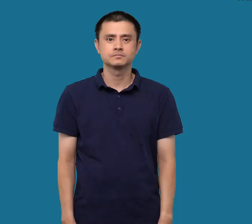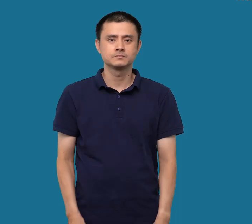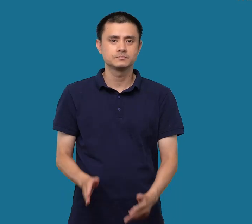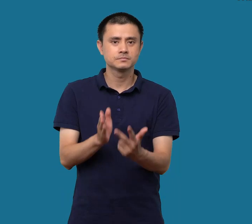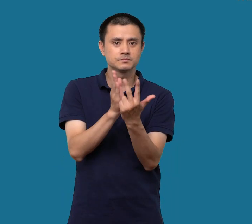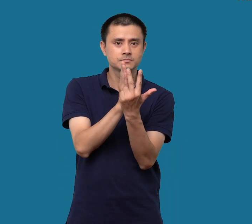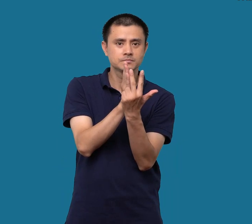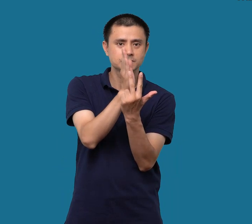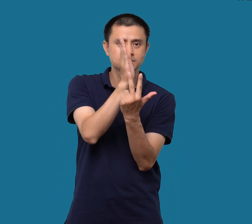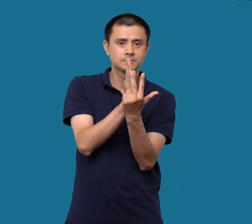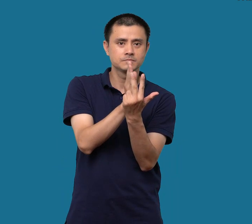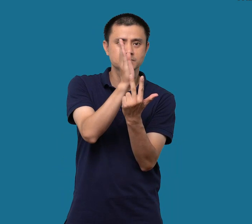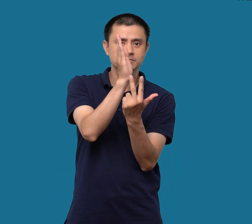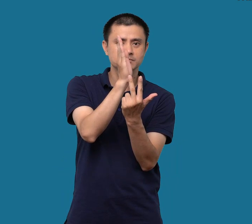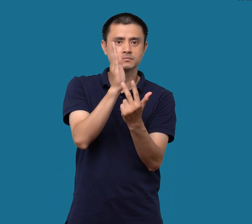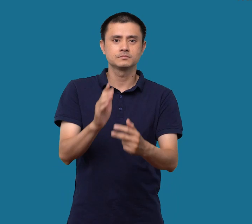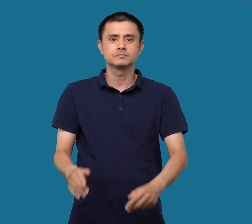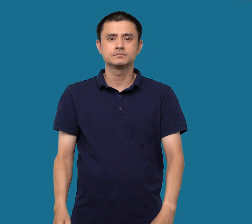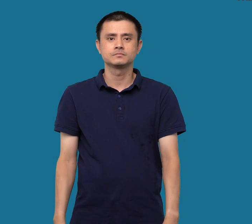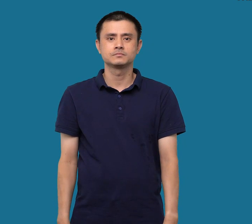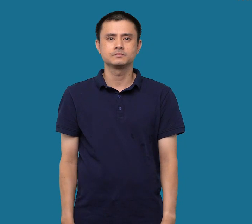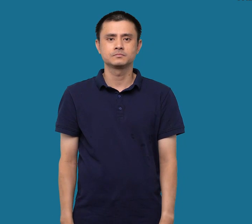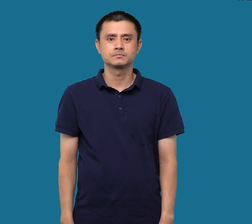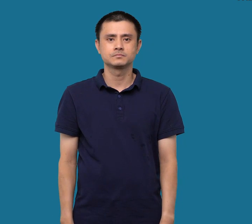hàng trăm nghìn